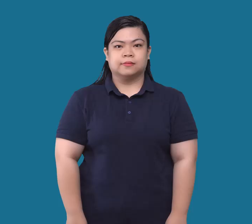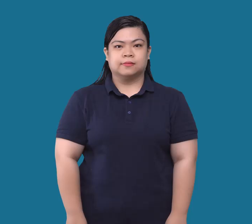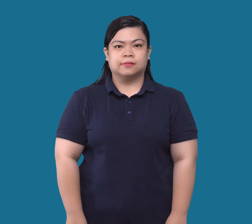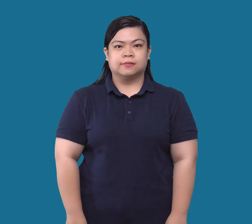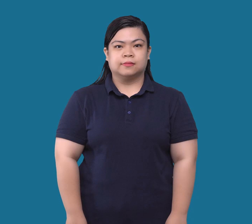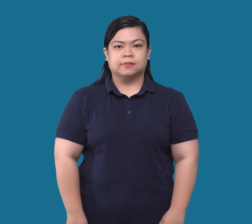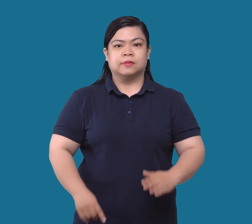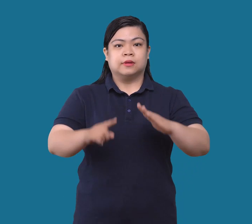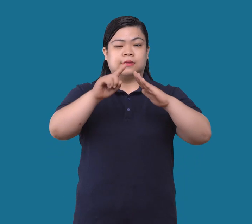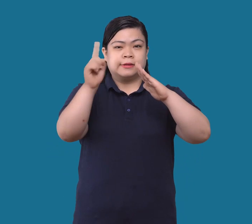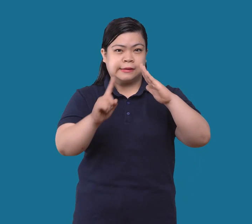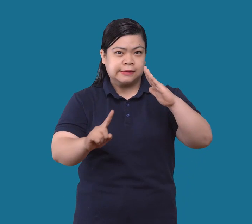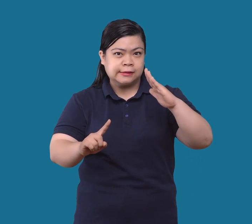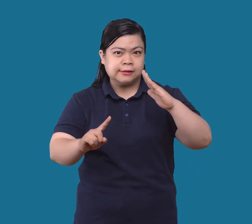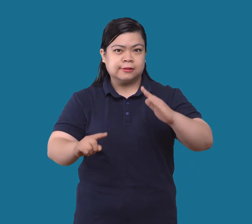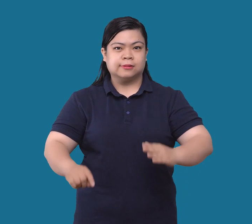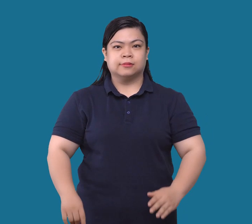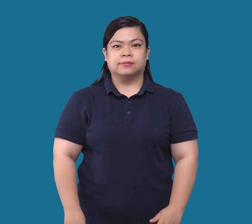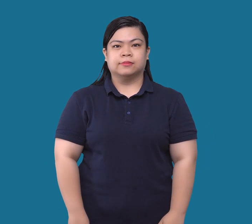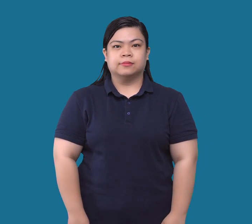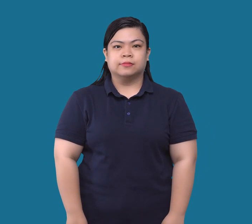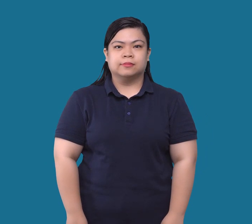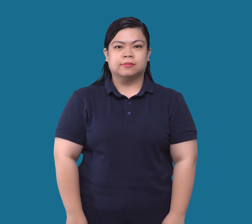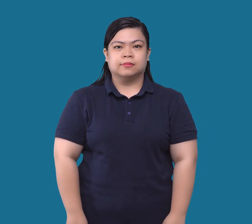thuỷ điện